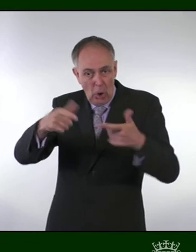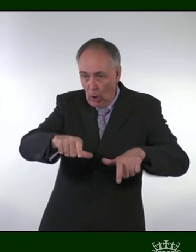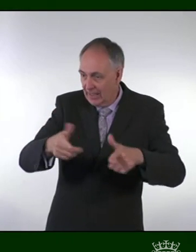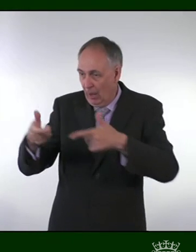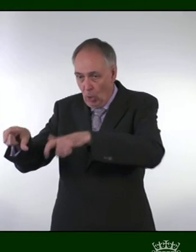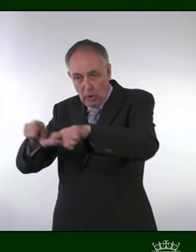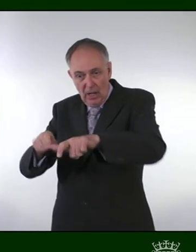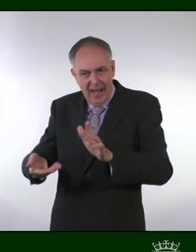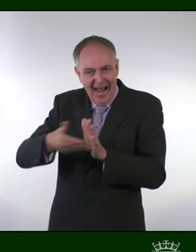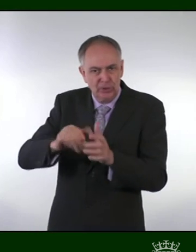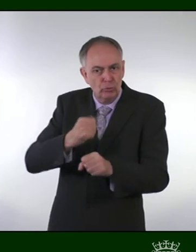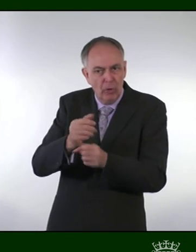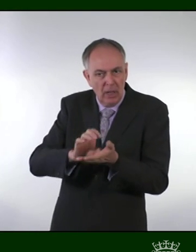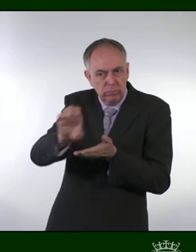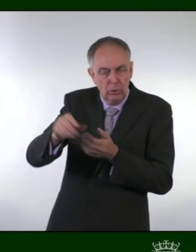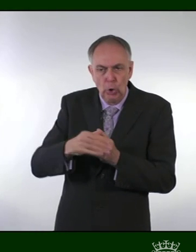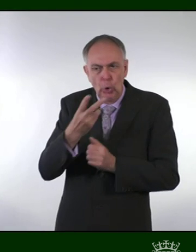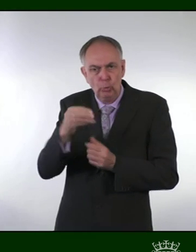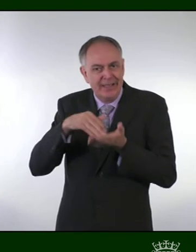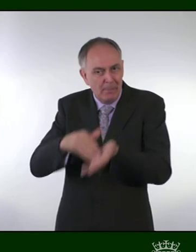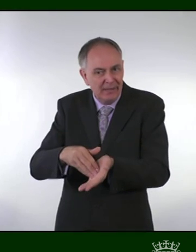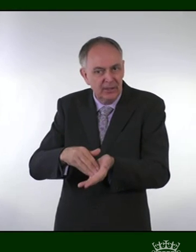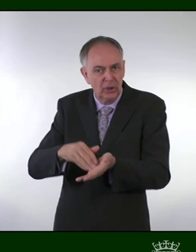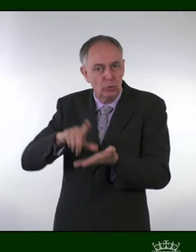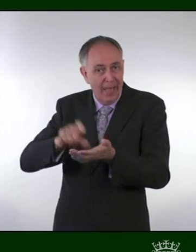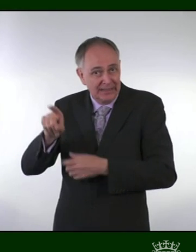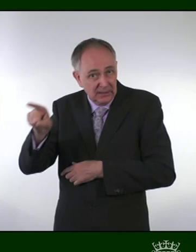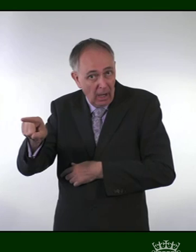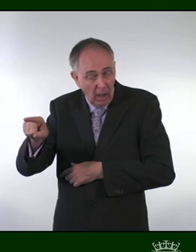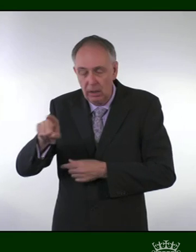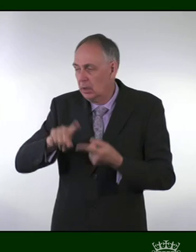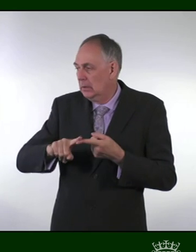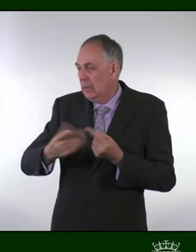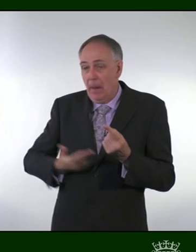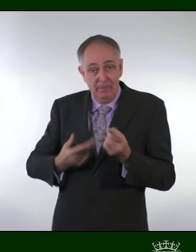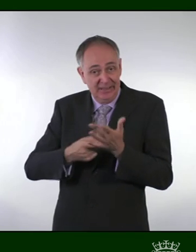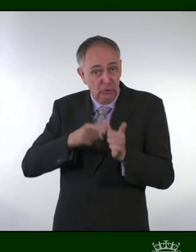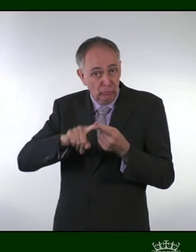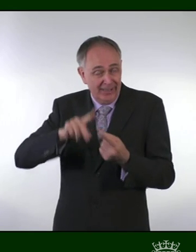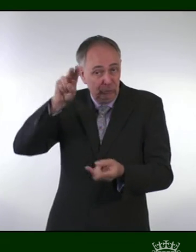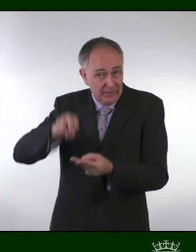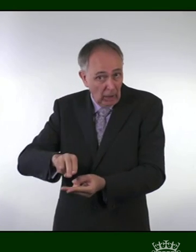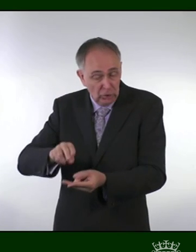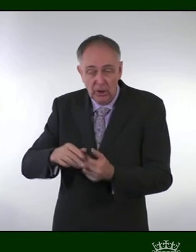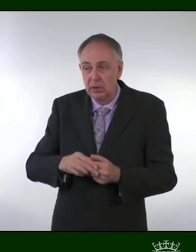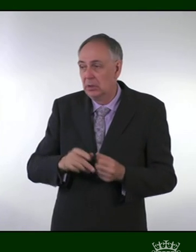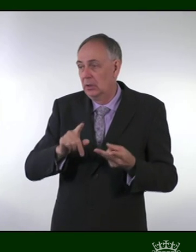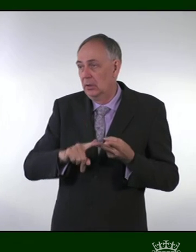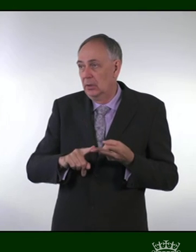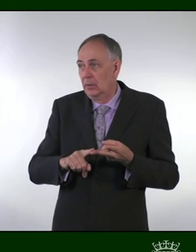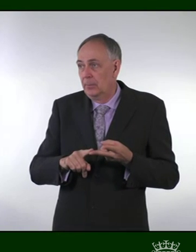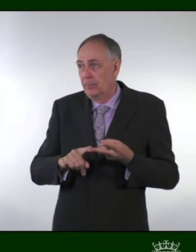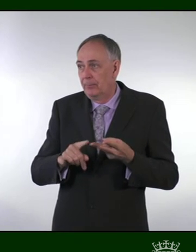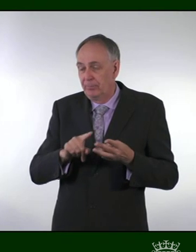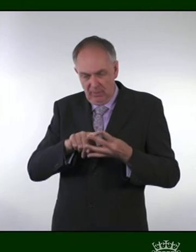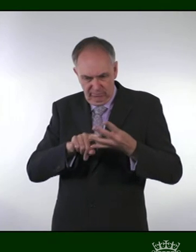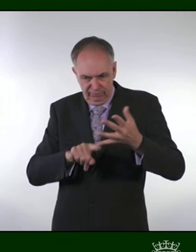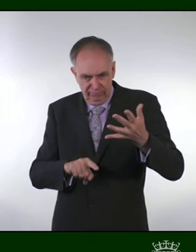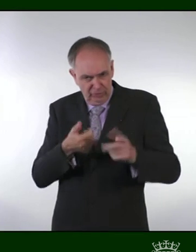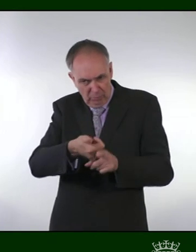There was £20 million for Leicester, business rates relief of £44 million, and £68 million in spending on business grants.